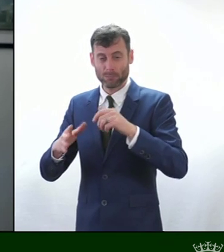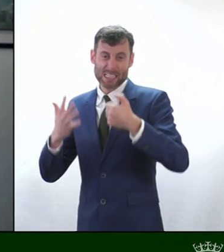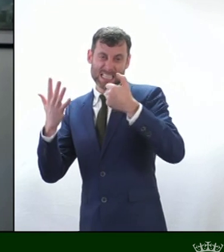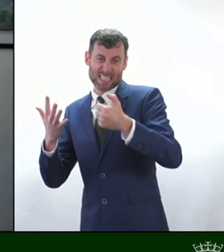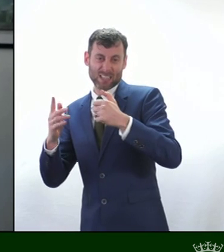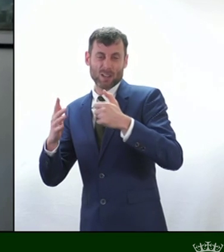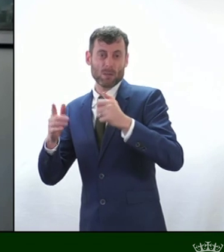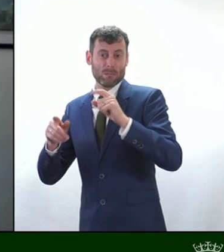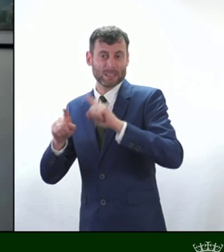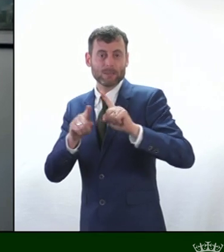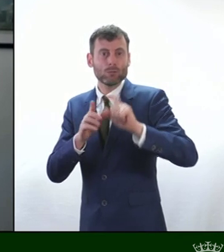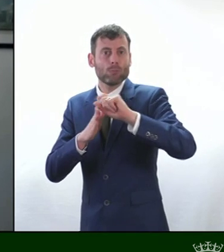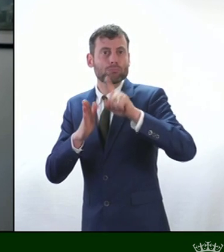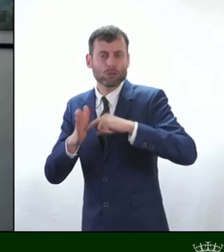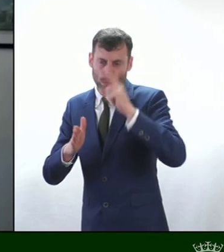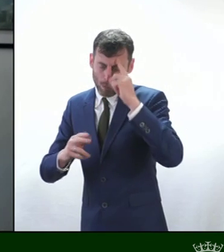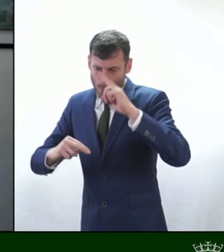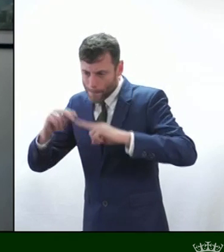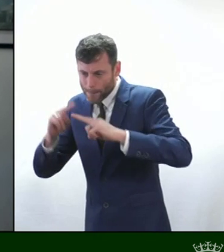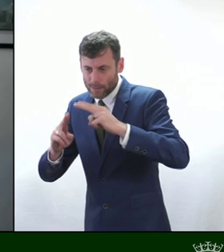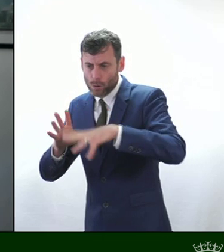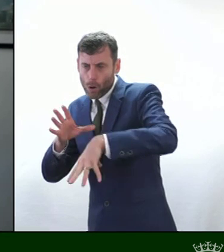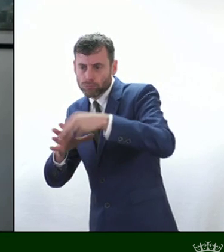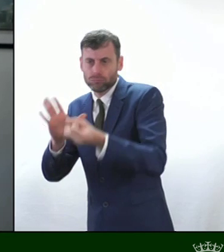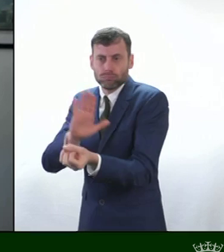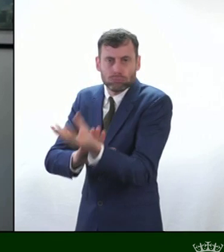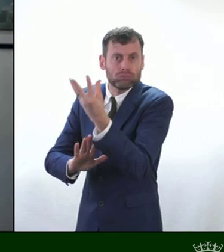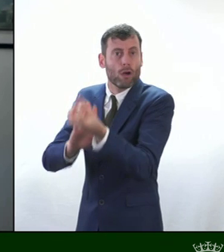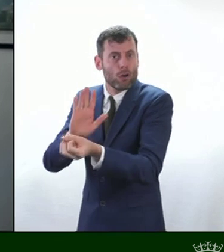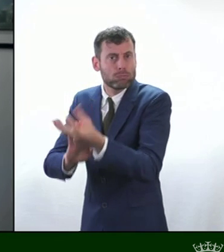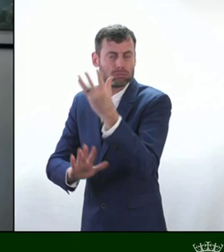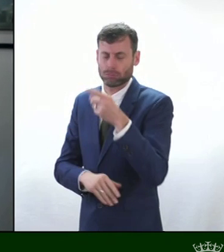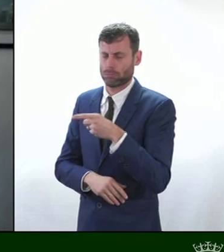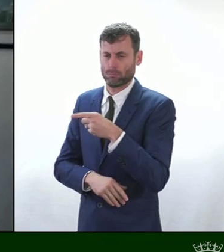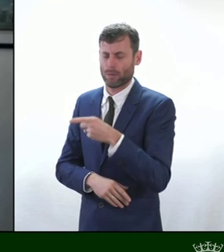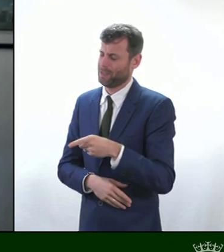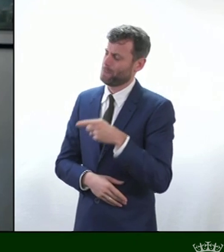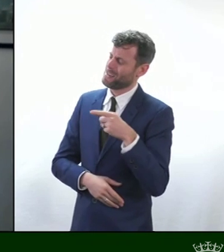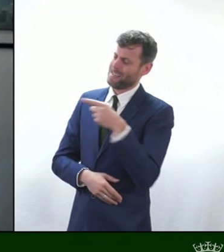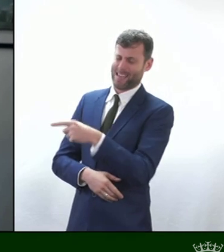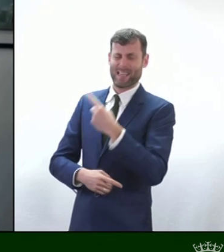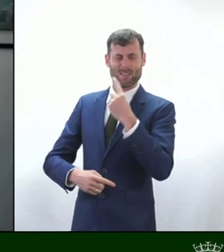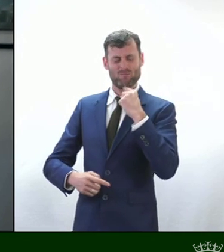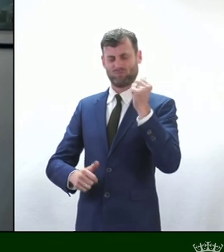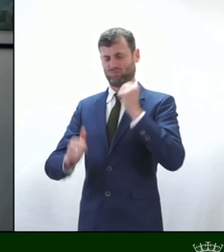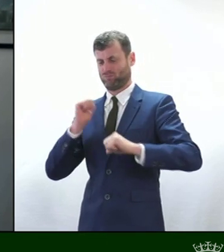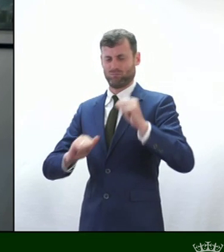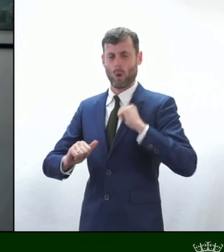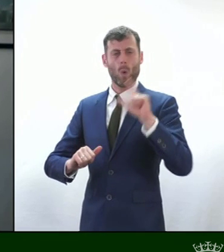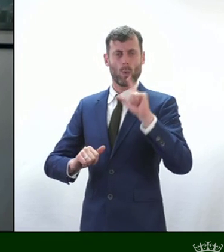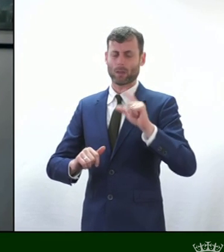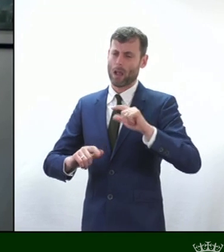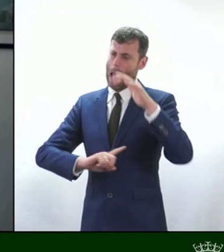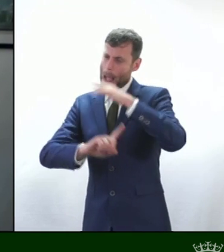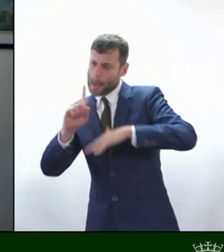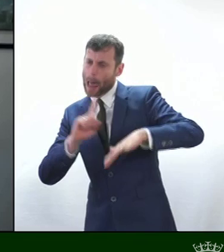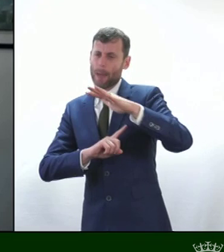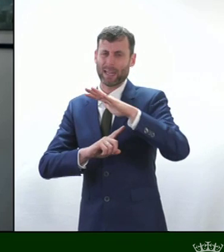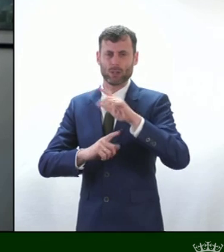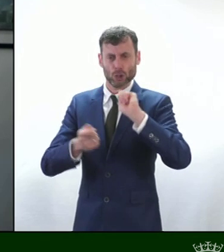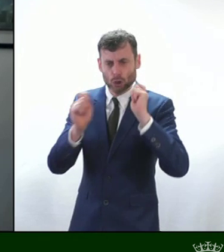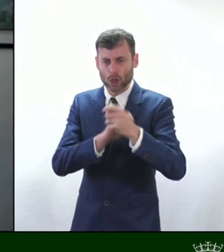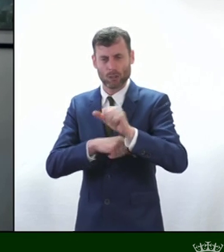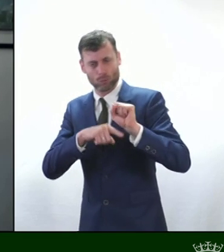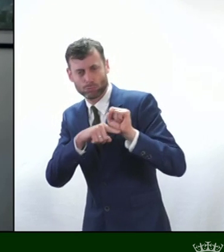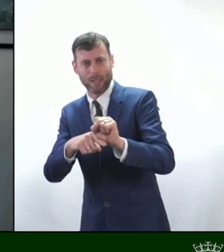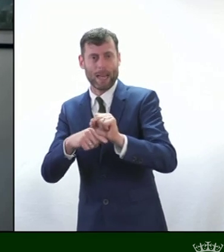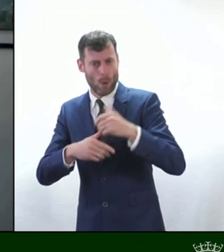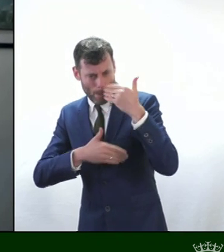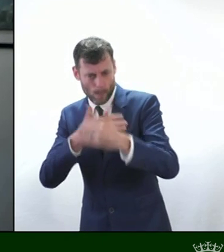Ahead of the climate ambition summit this weekend, how can the Prime Minister claim any climate credibility while ploughing public money into dirty fossil fuel projects overseas?